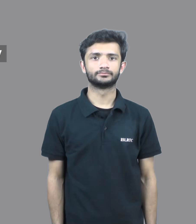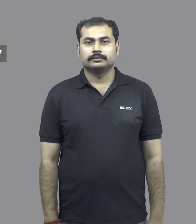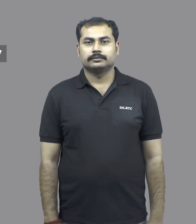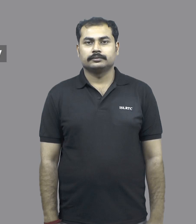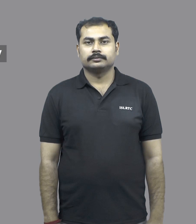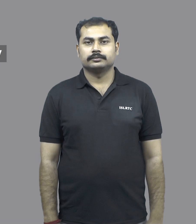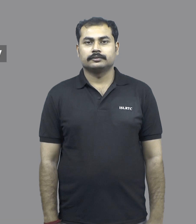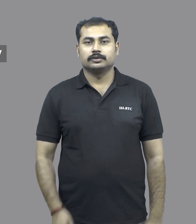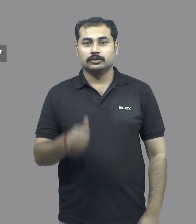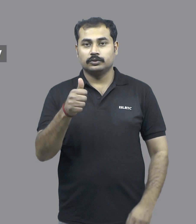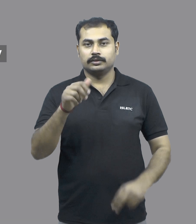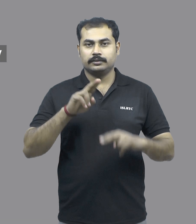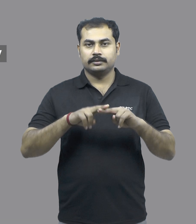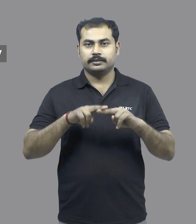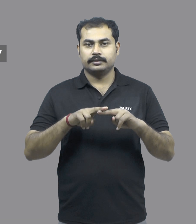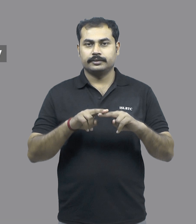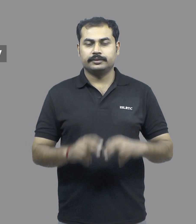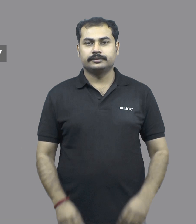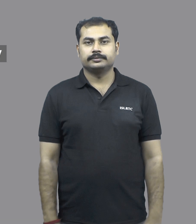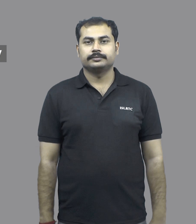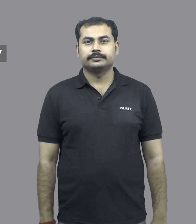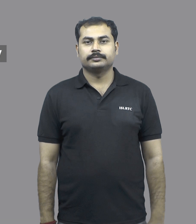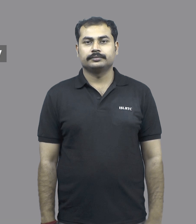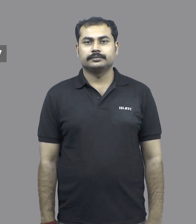Good Friday